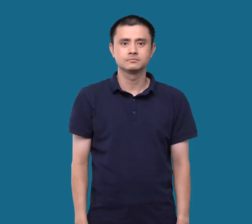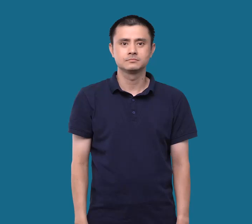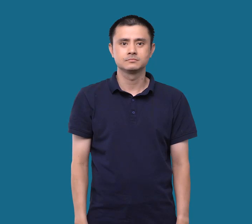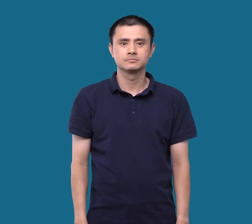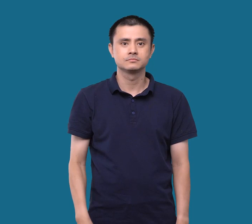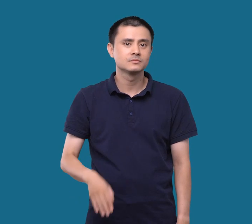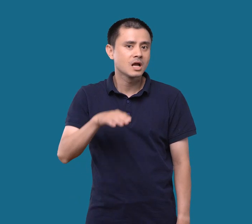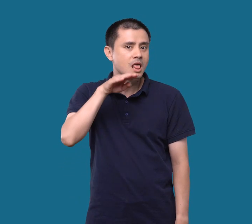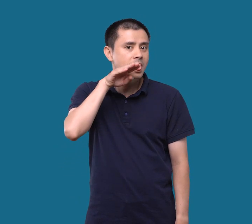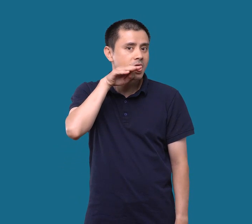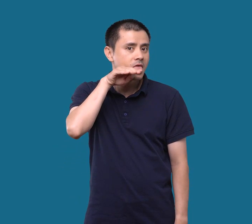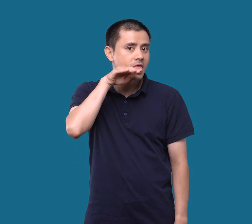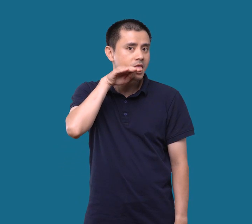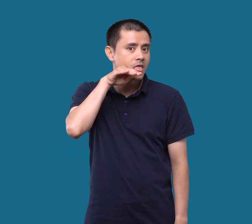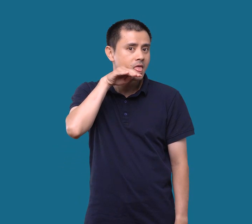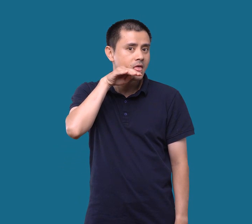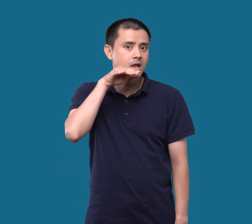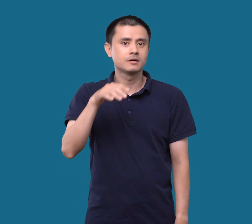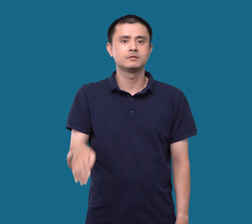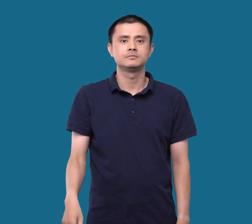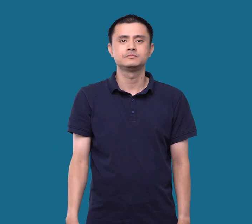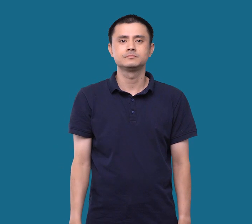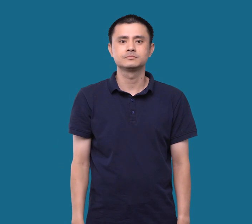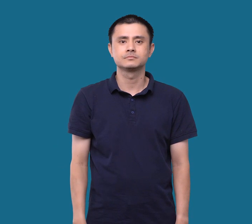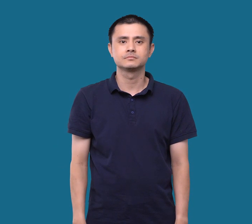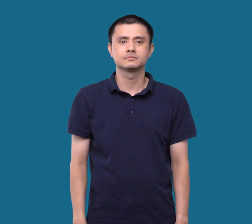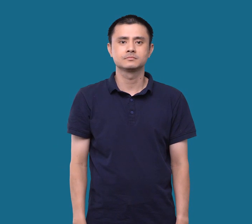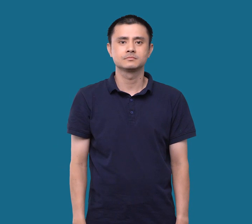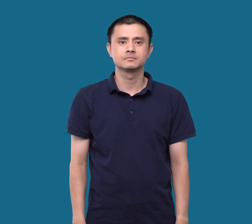lưỡi